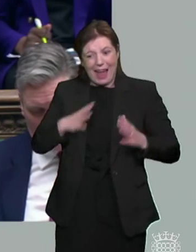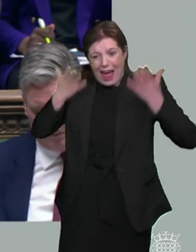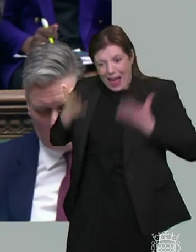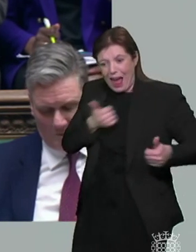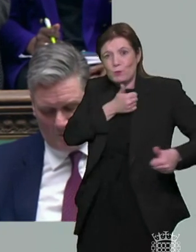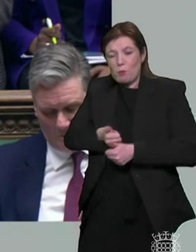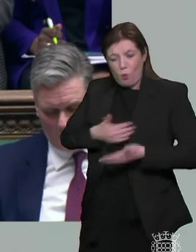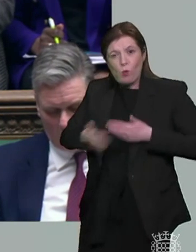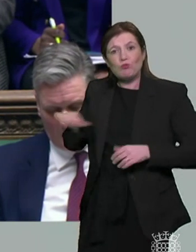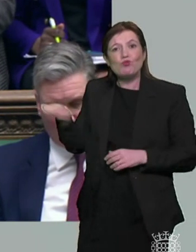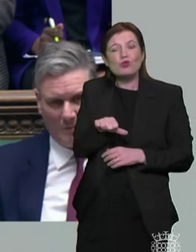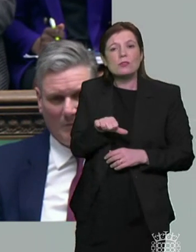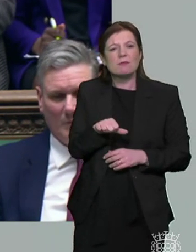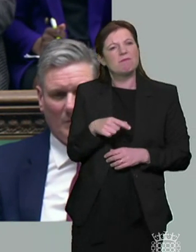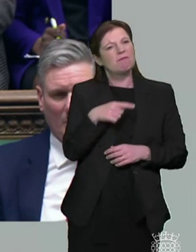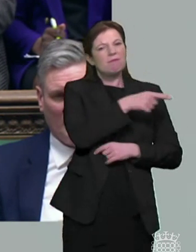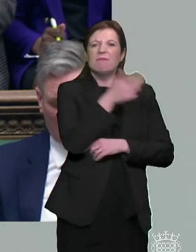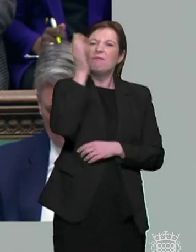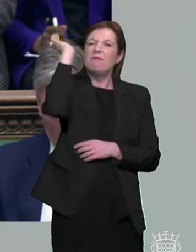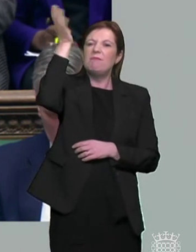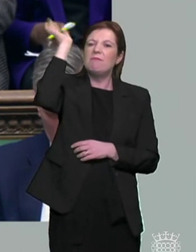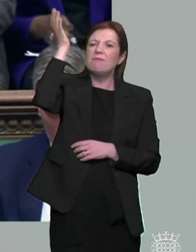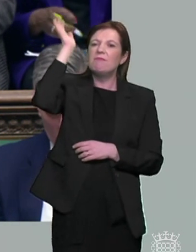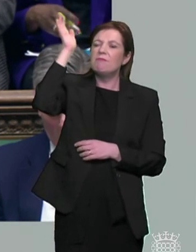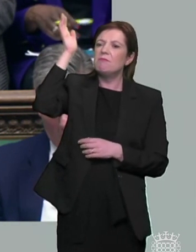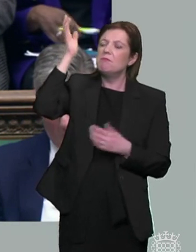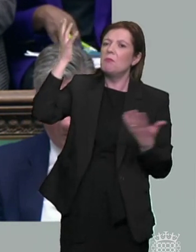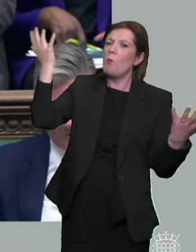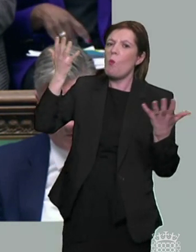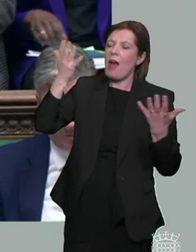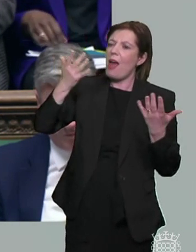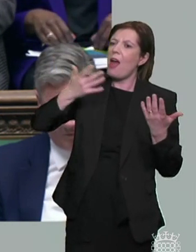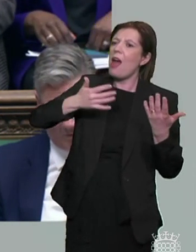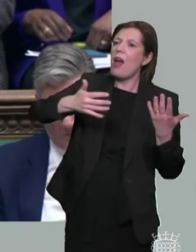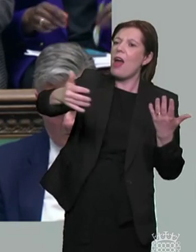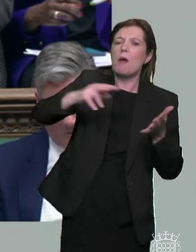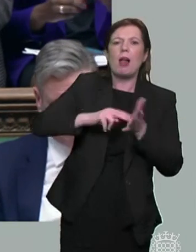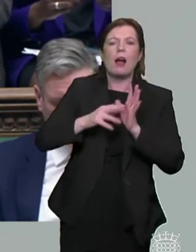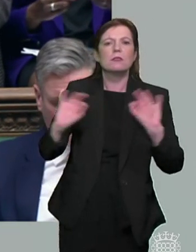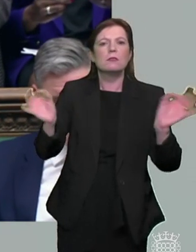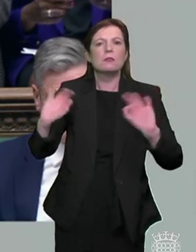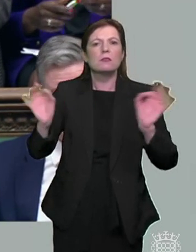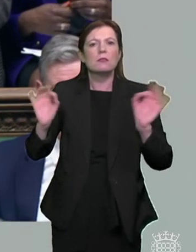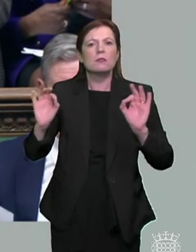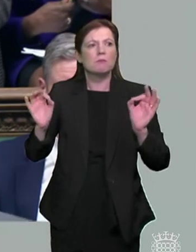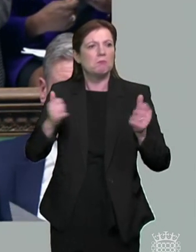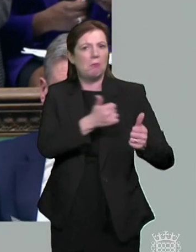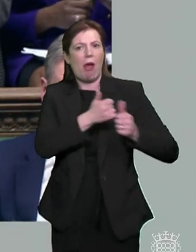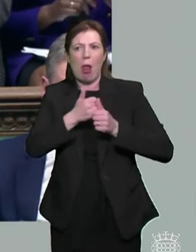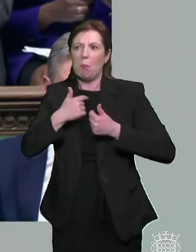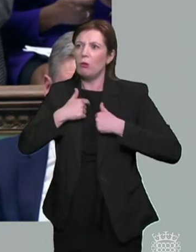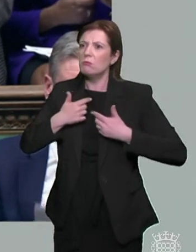Today’s statement lacks the long-term plan for productivity, skills and growth.